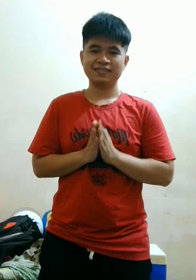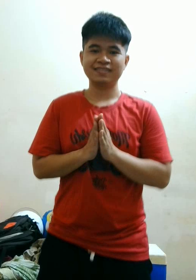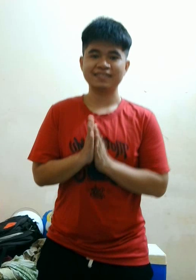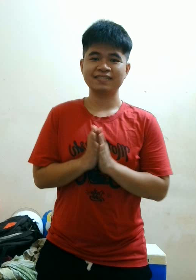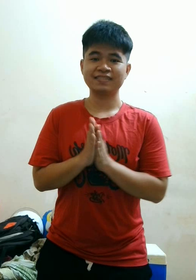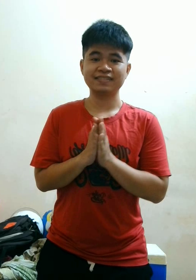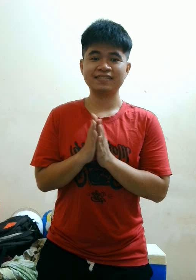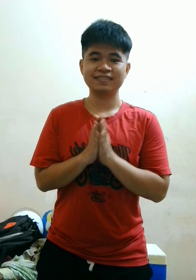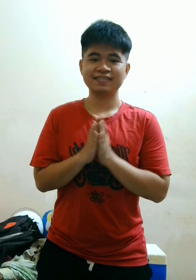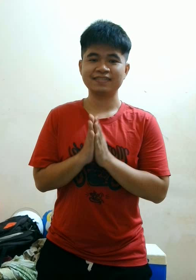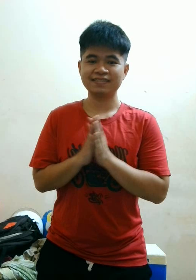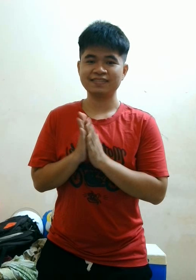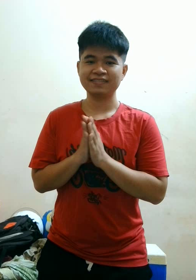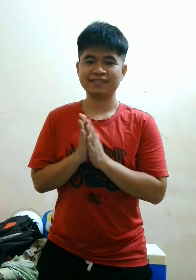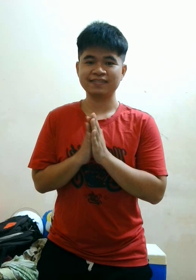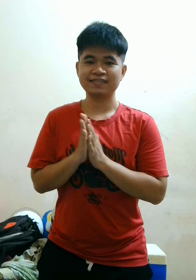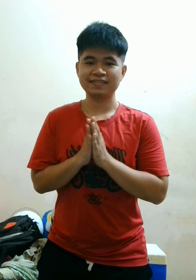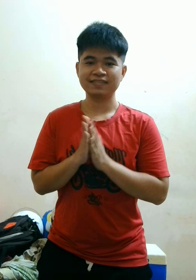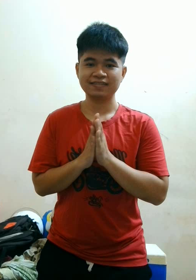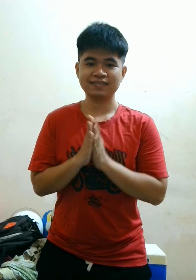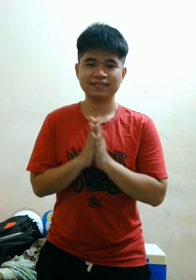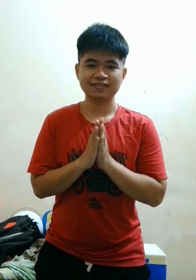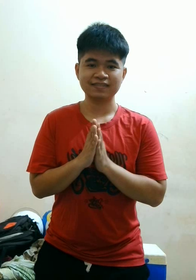hung thu